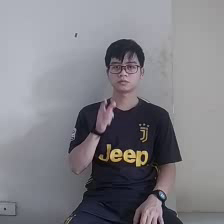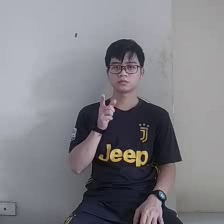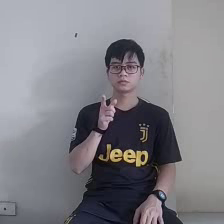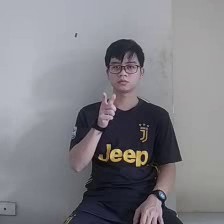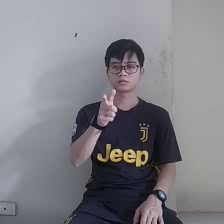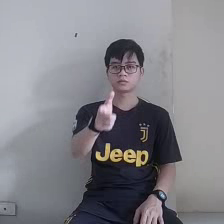Ghét